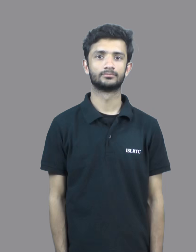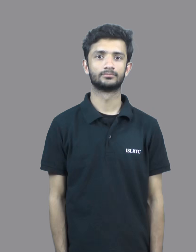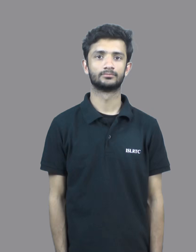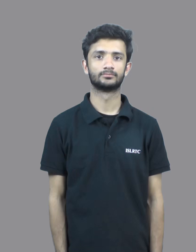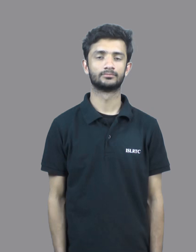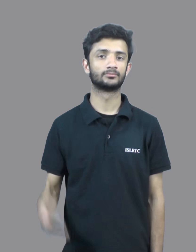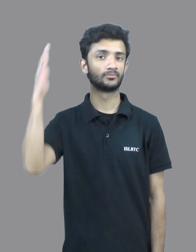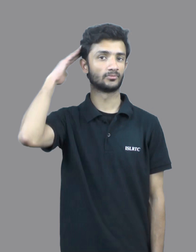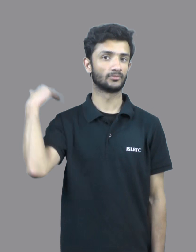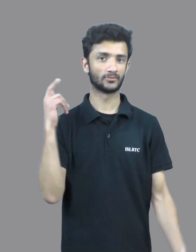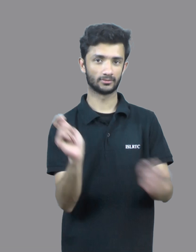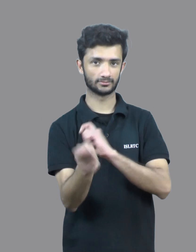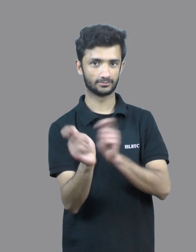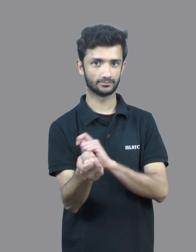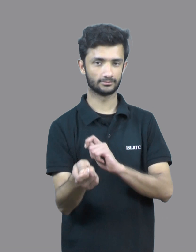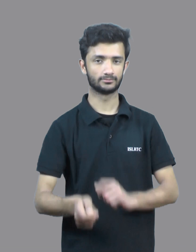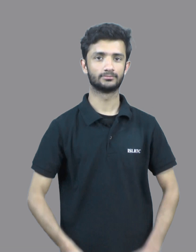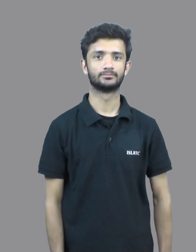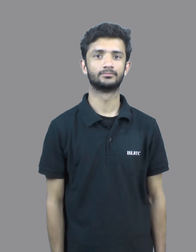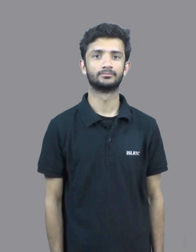Mahendra Singh Dhoni